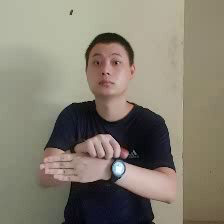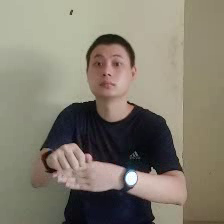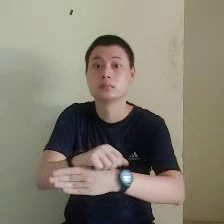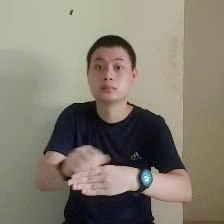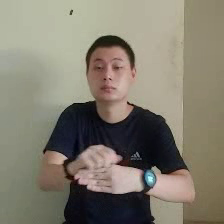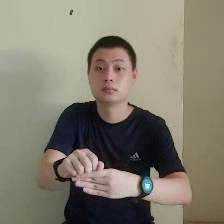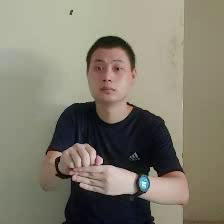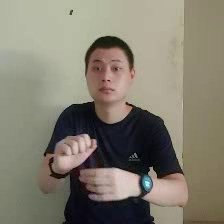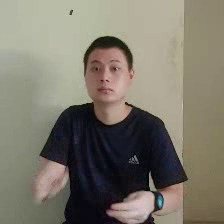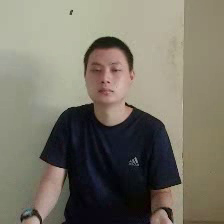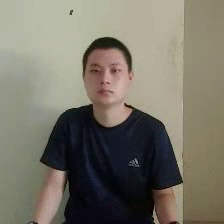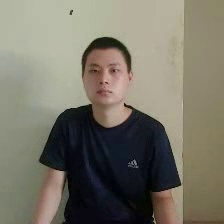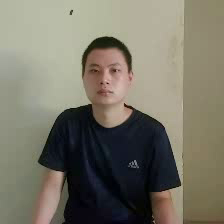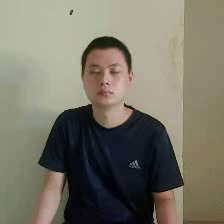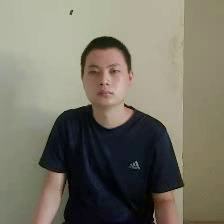Tập luyện